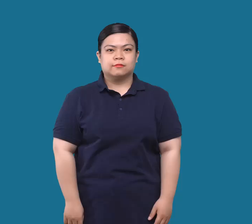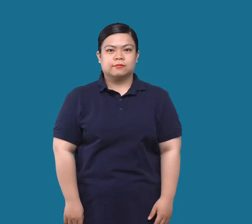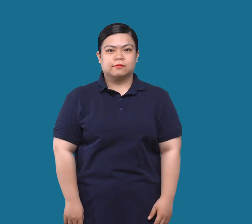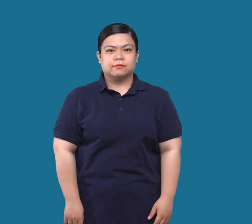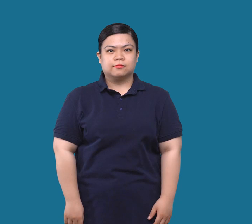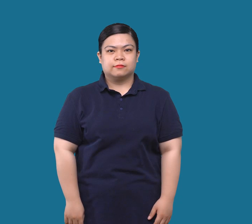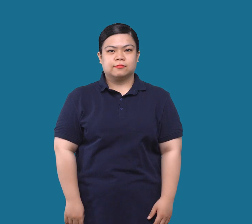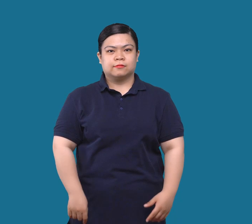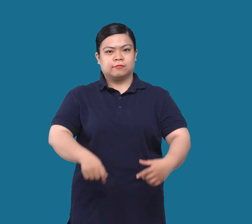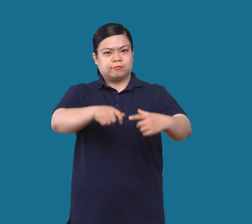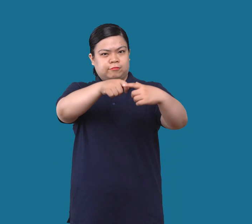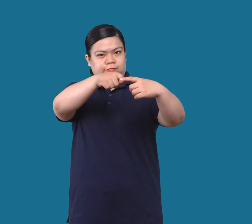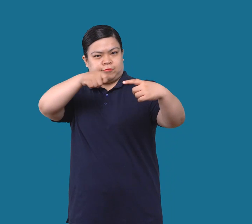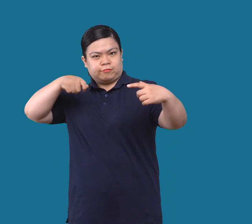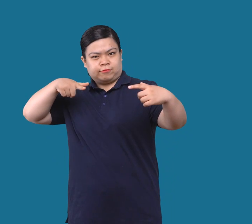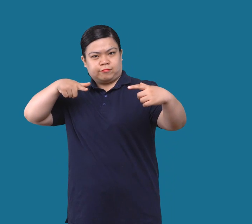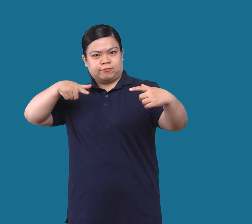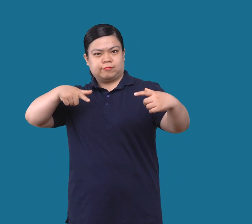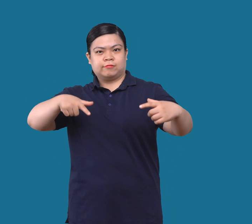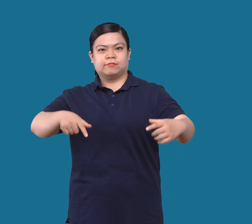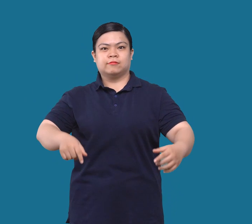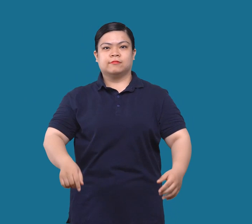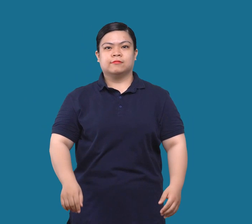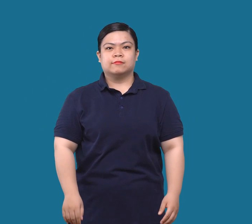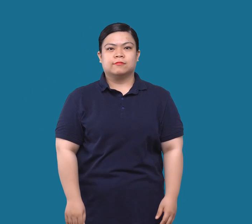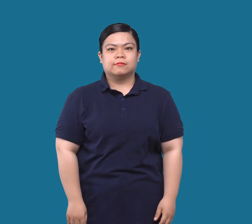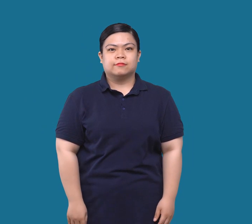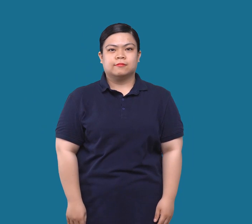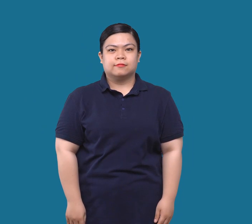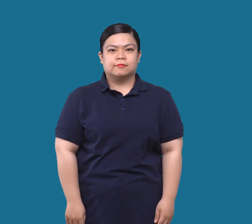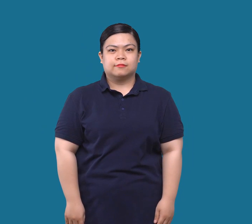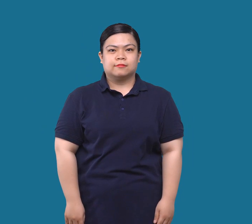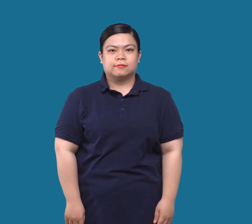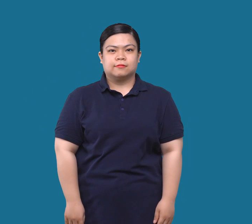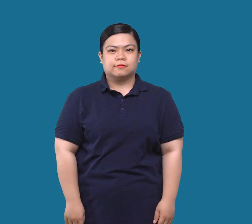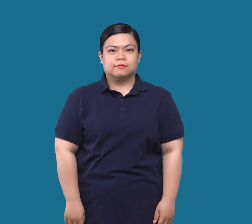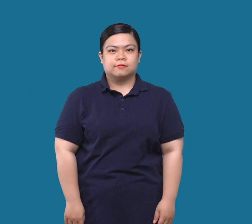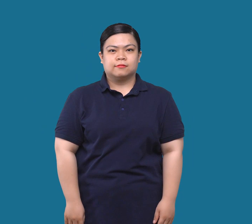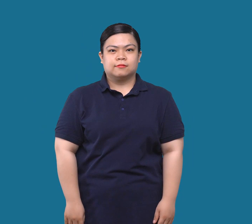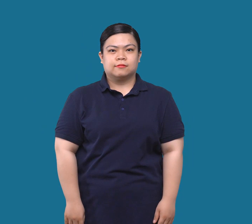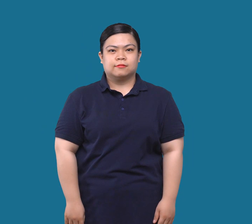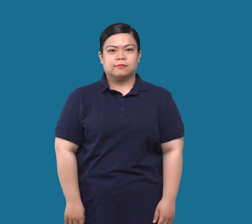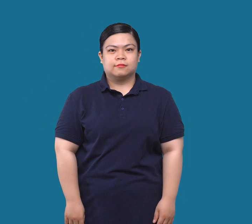nỏ